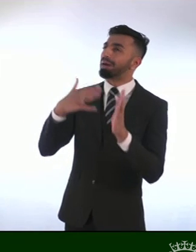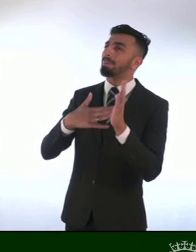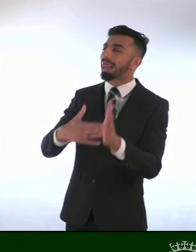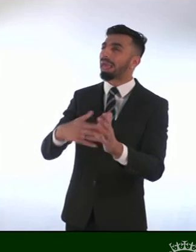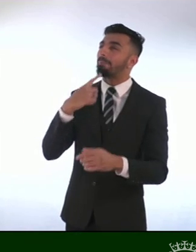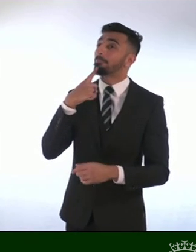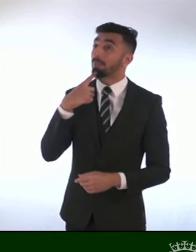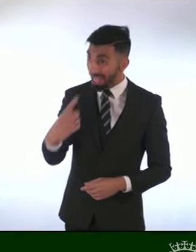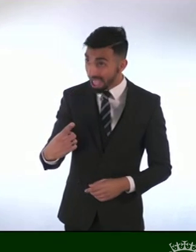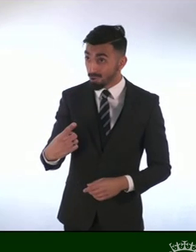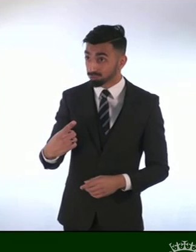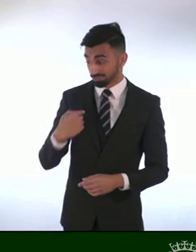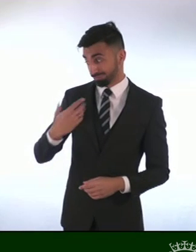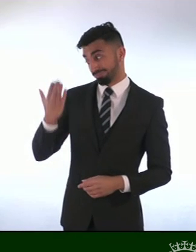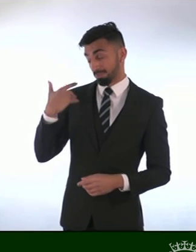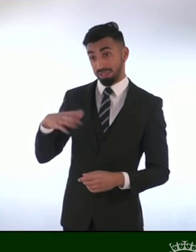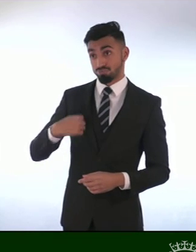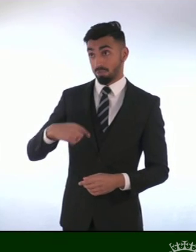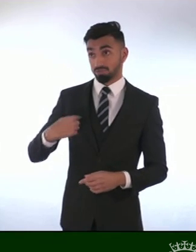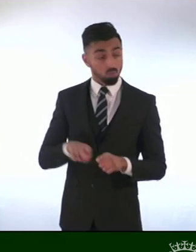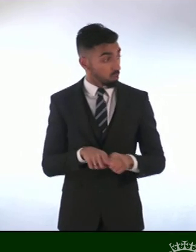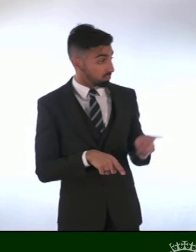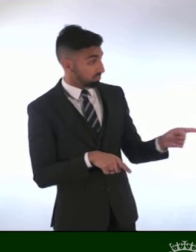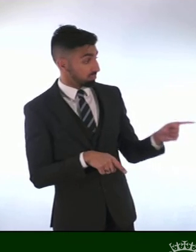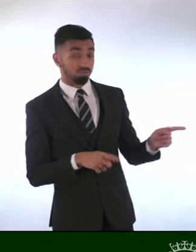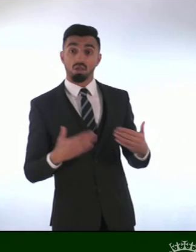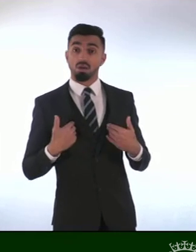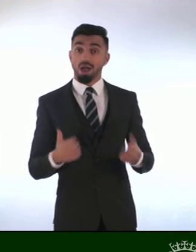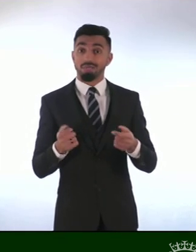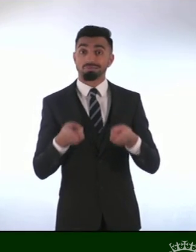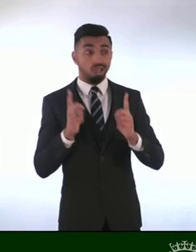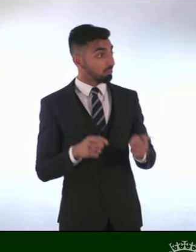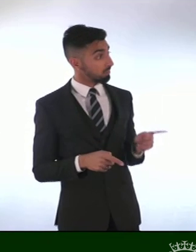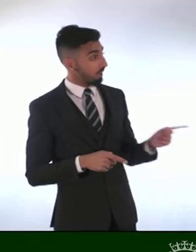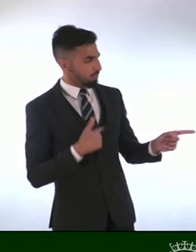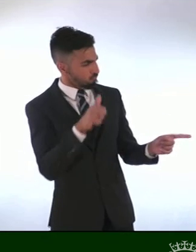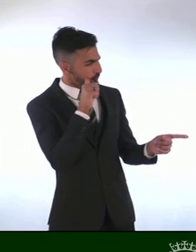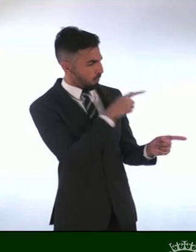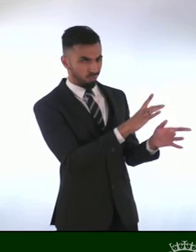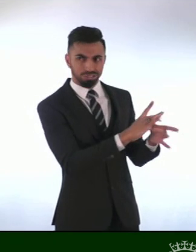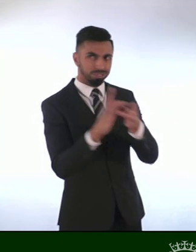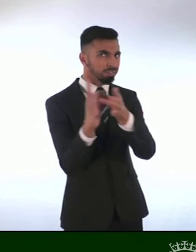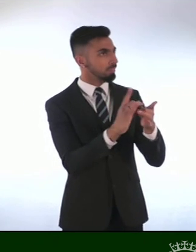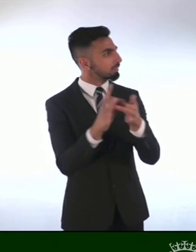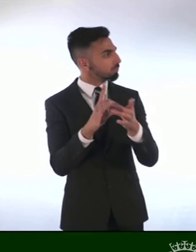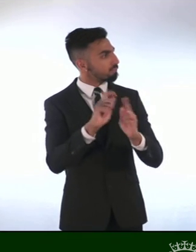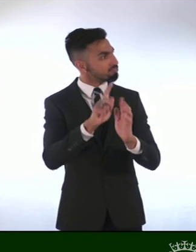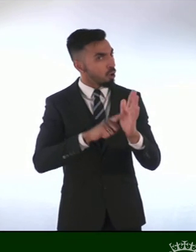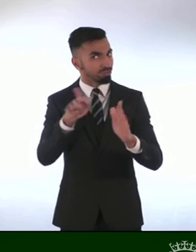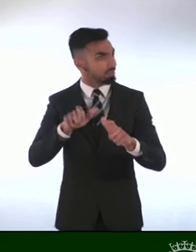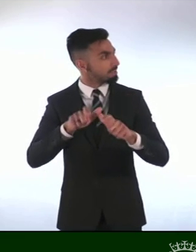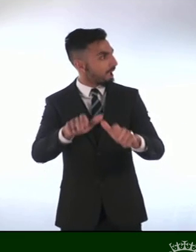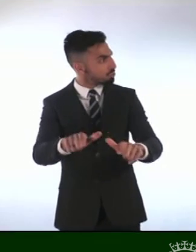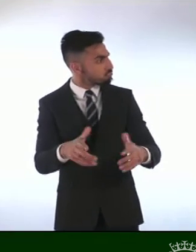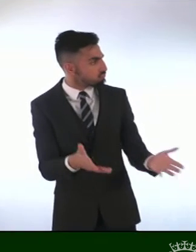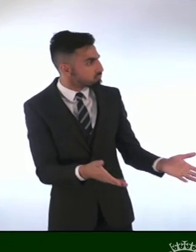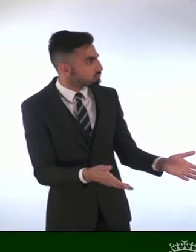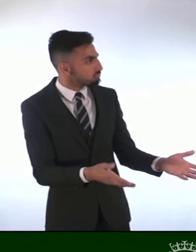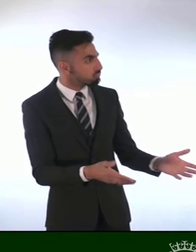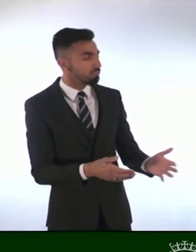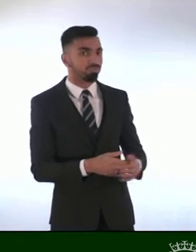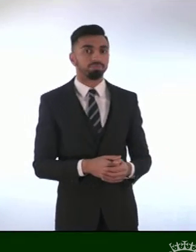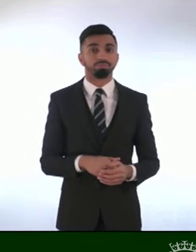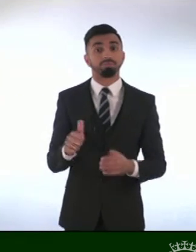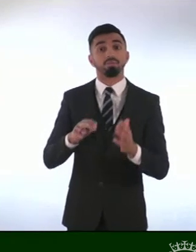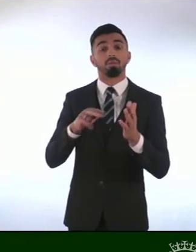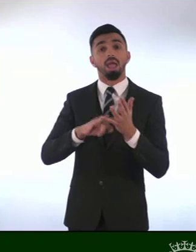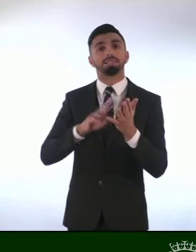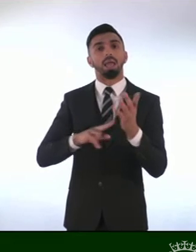My right honourable Friend the Health Secretary is working intimately with Bassetlaw to take forward the whole project.